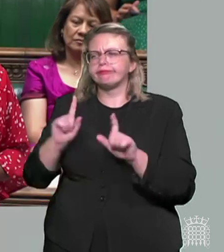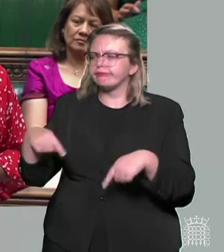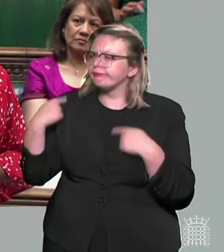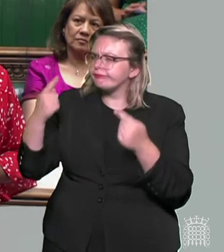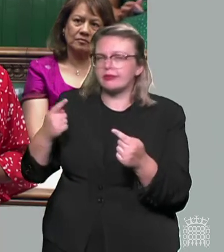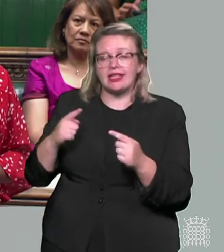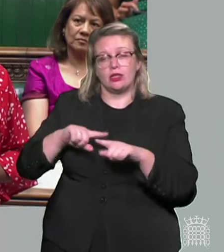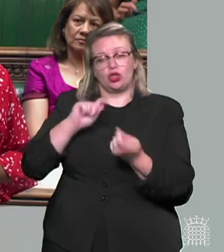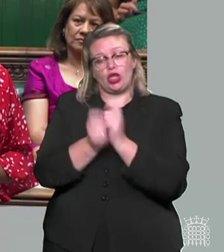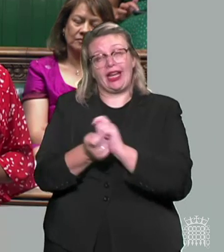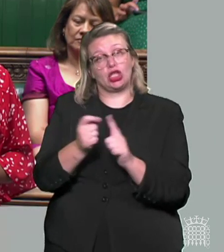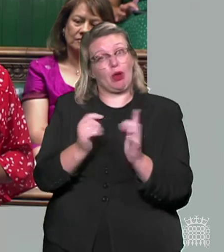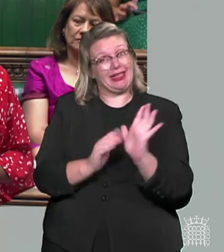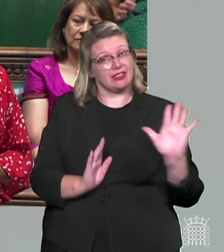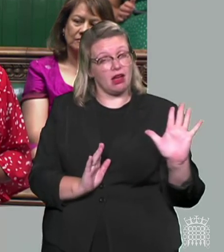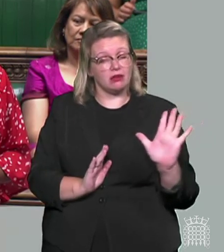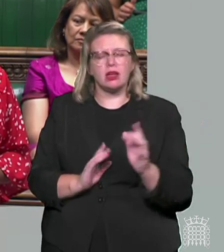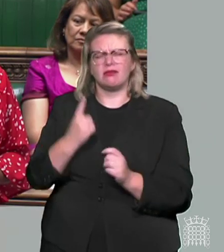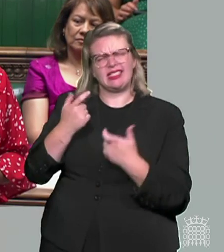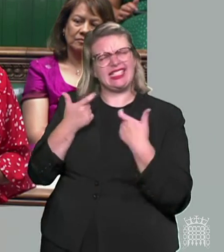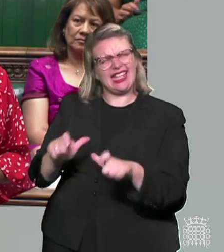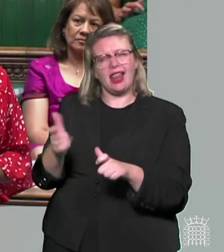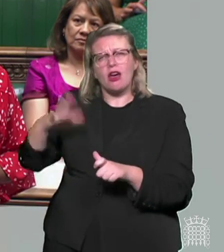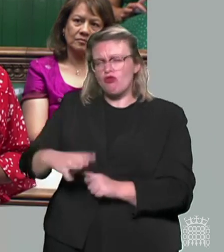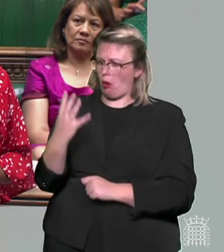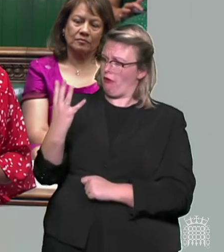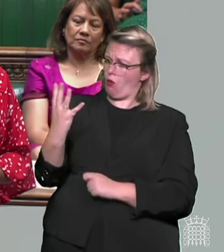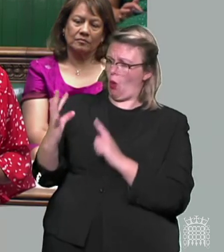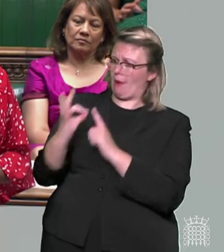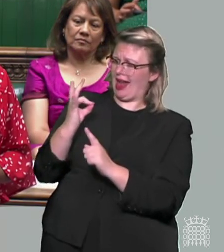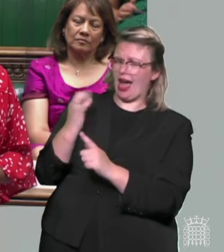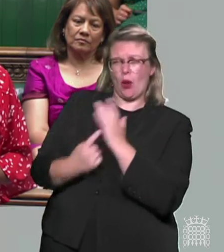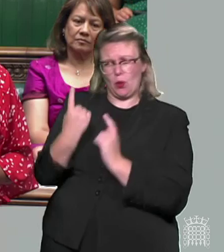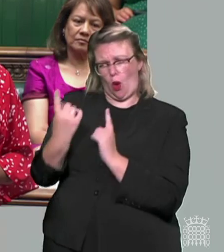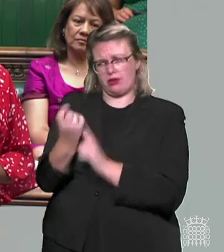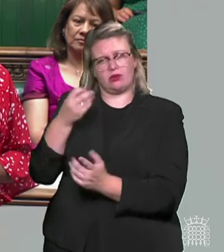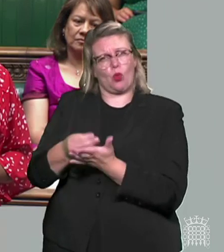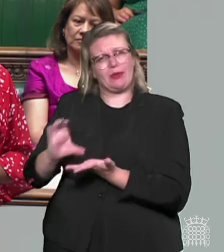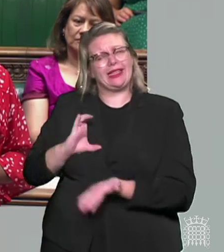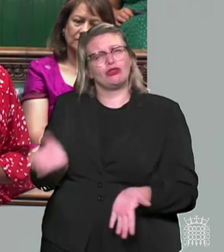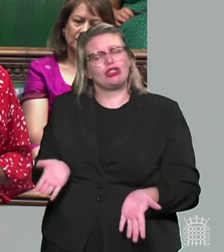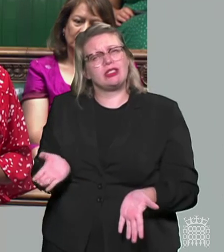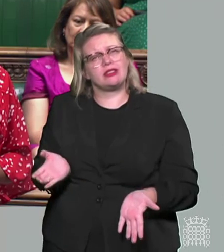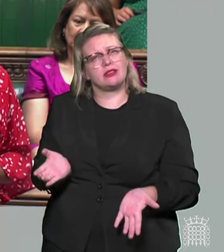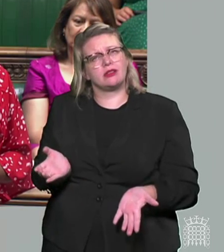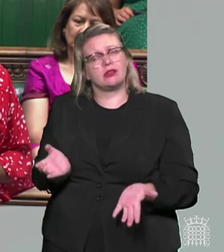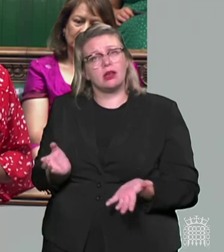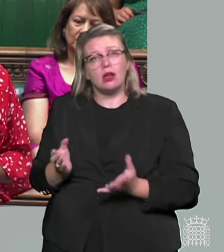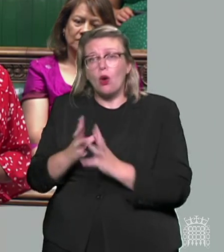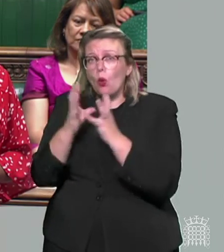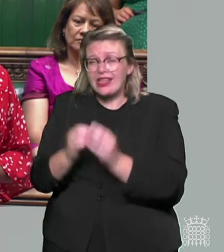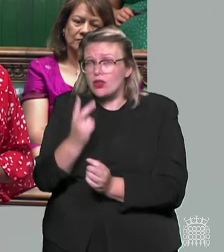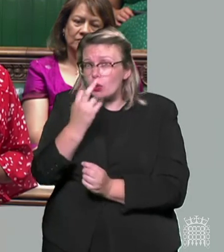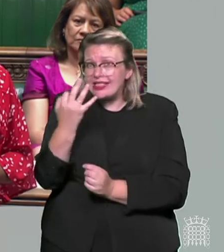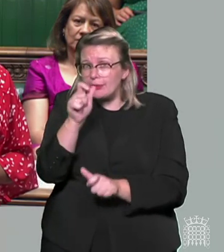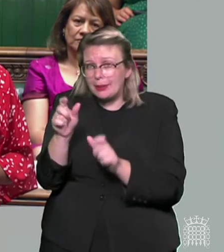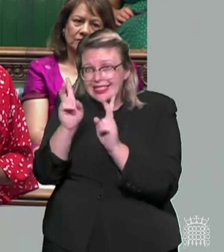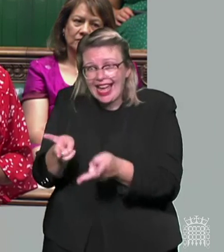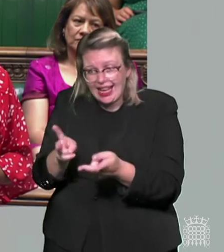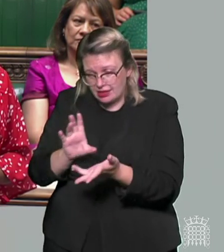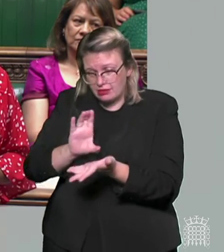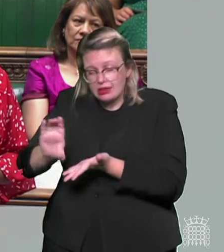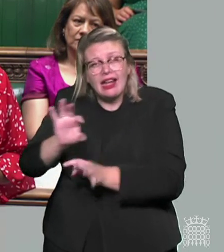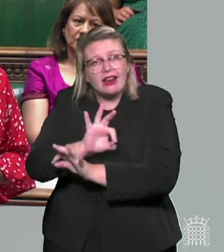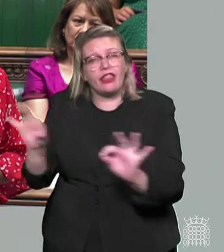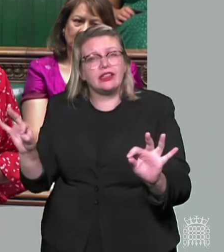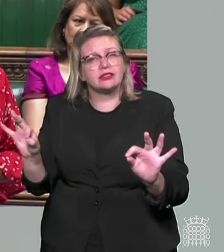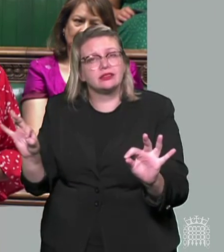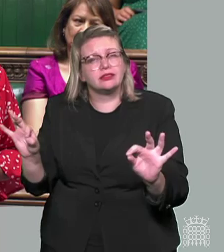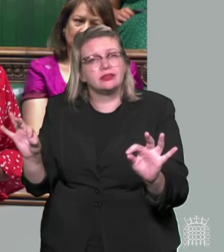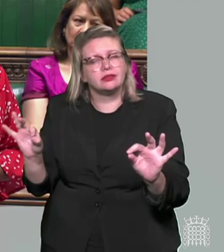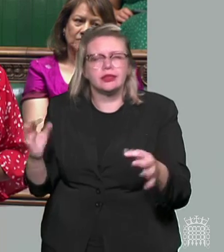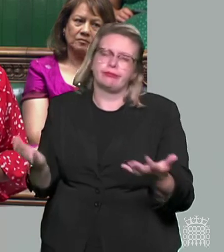Meanwhile, just one in four applicants has received compensation so far, and sadly at least 28 have passed away without receiving compensation.